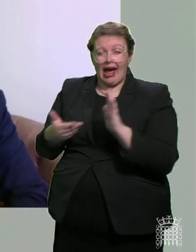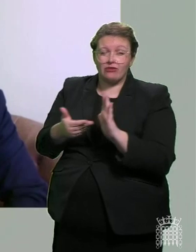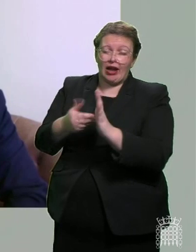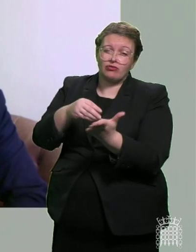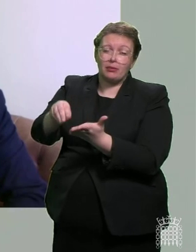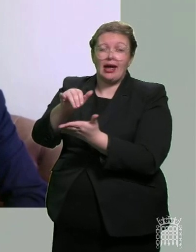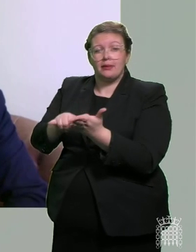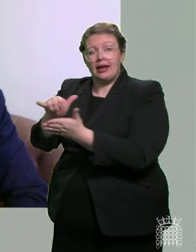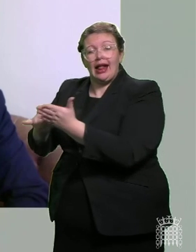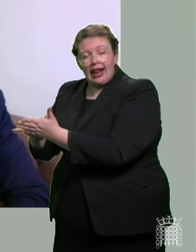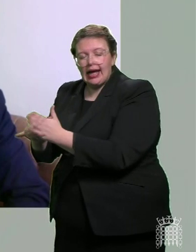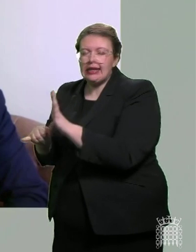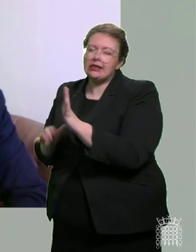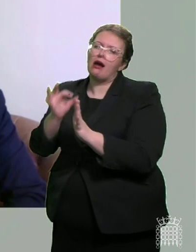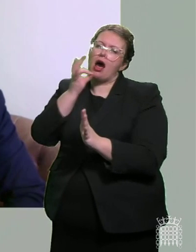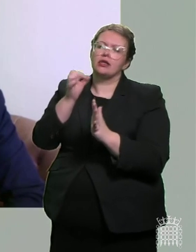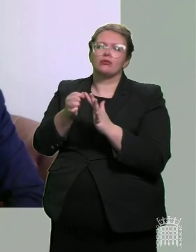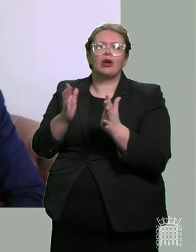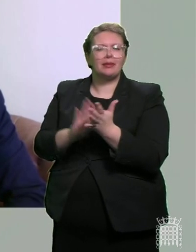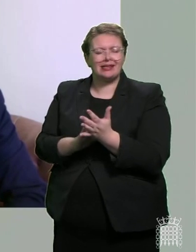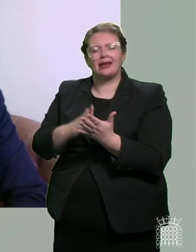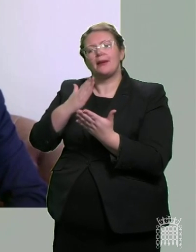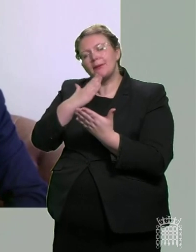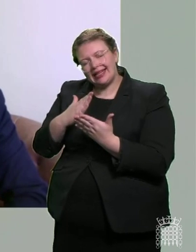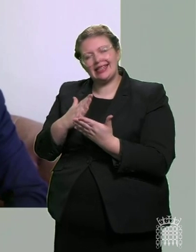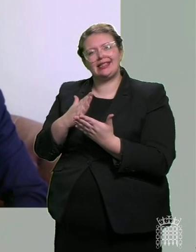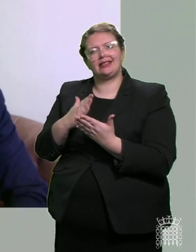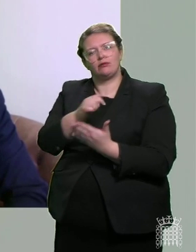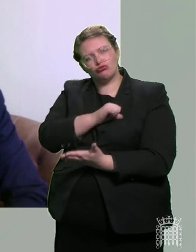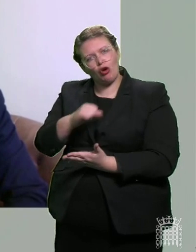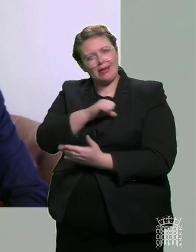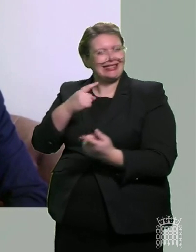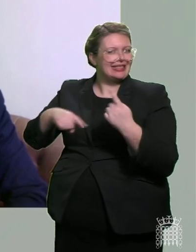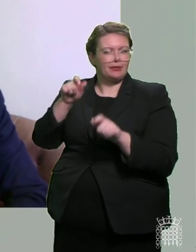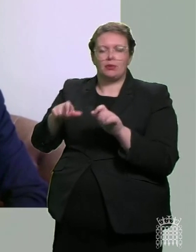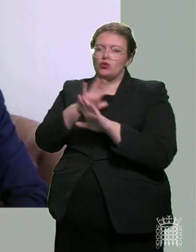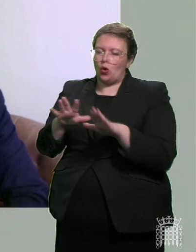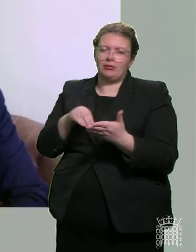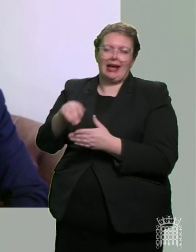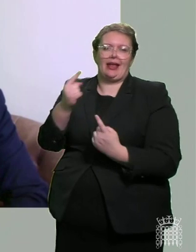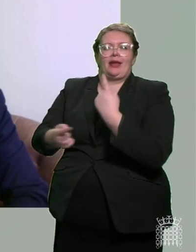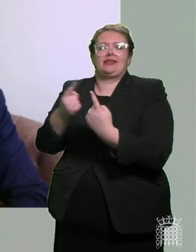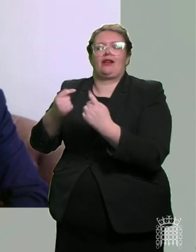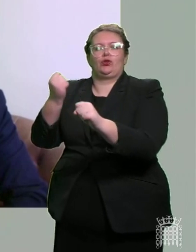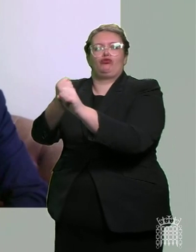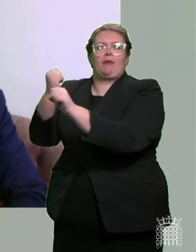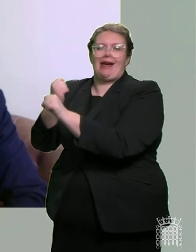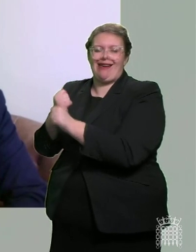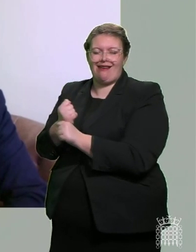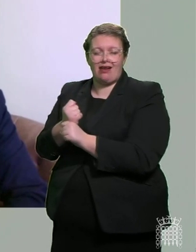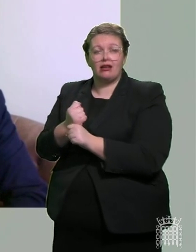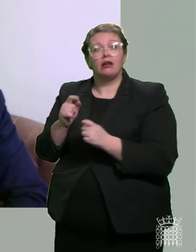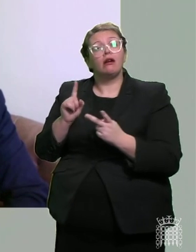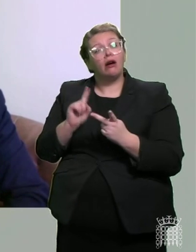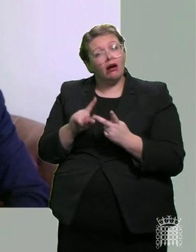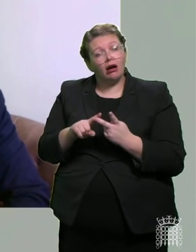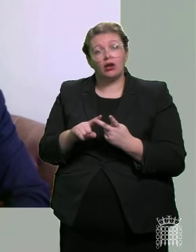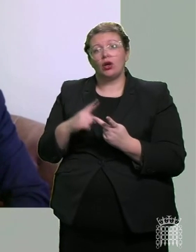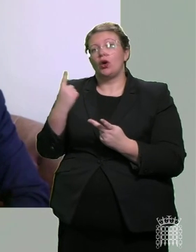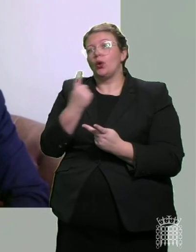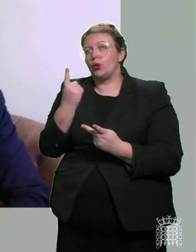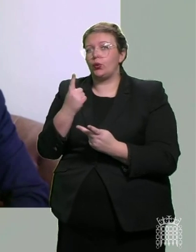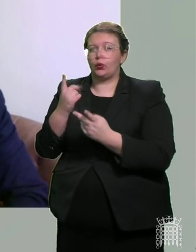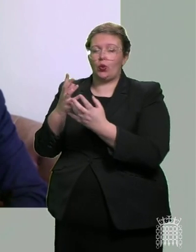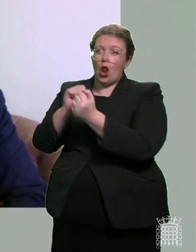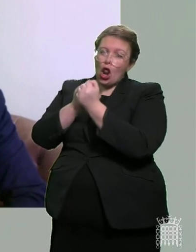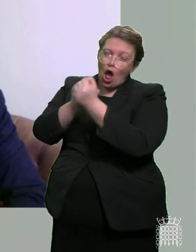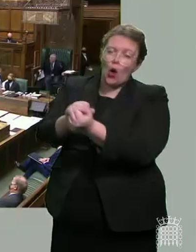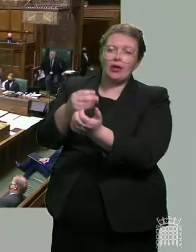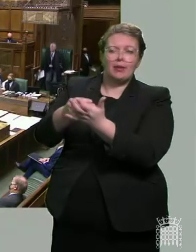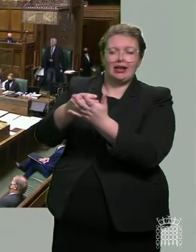Can the Prime Minister assure me that leaseholders will not have to pay to fix these historic fire safety defects, and rule out loans to leaseholders, which are not a solution?